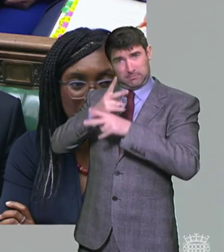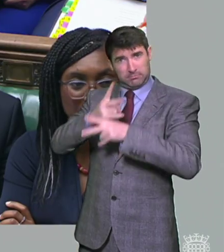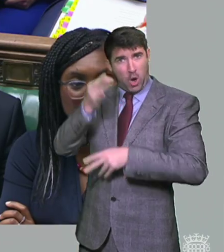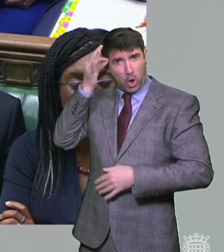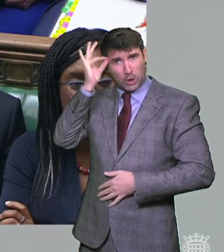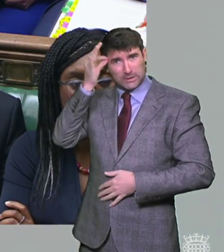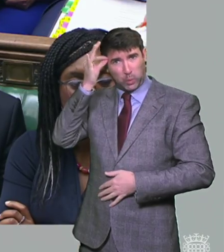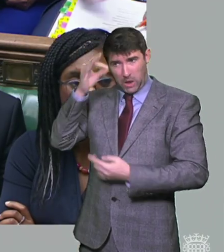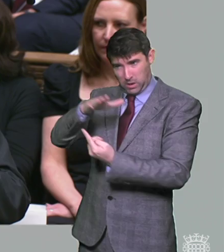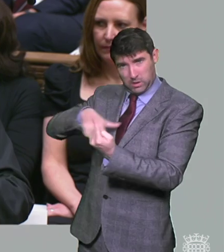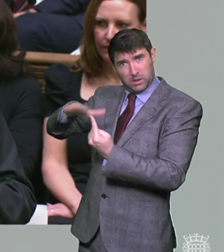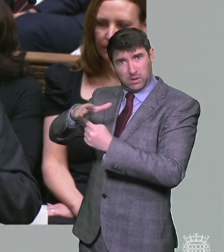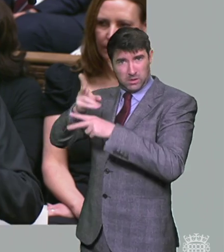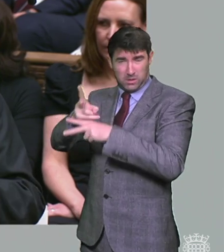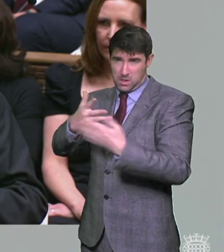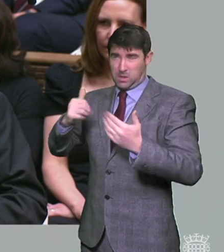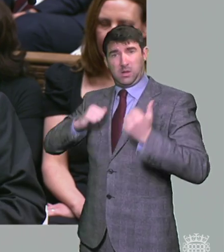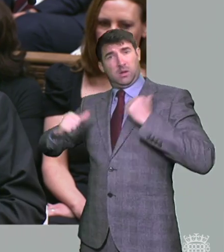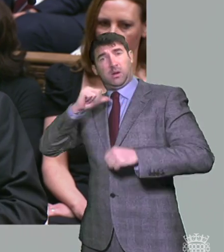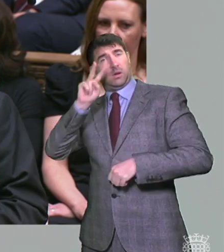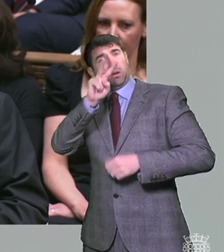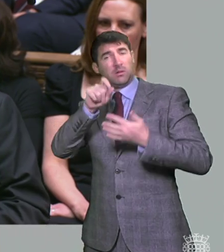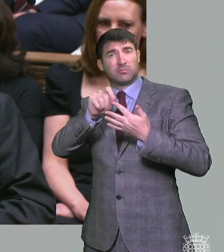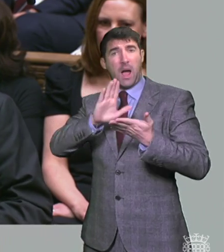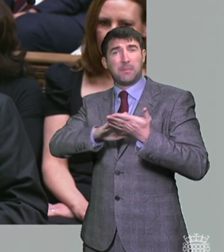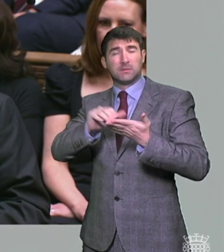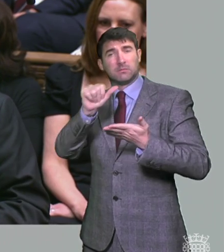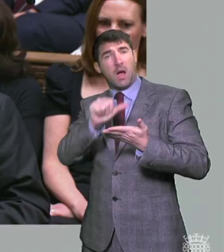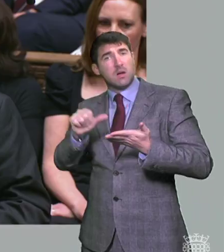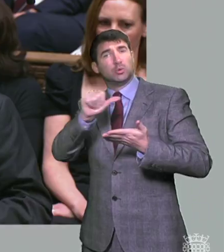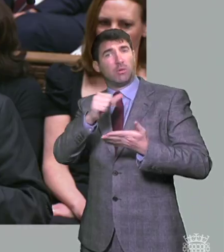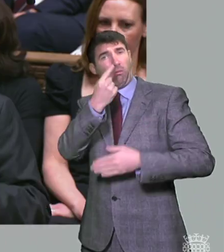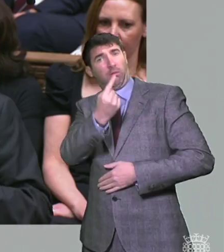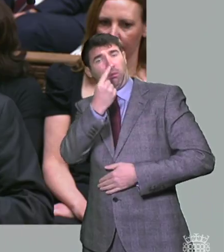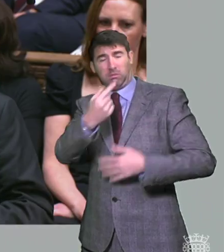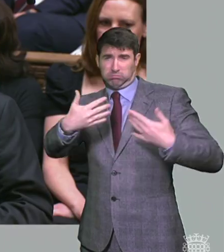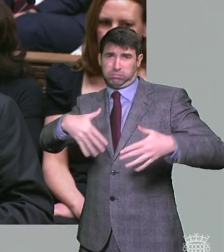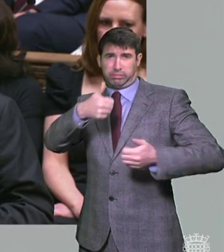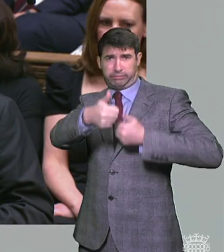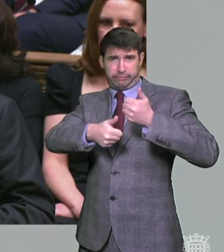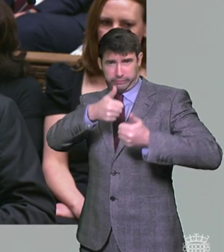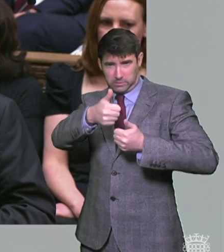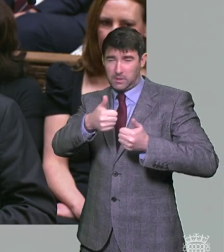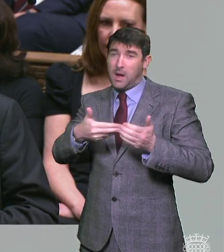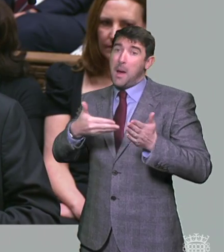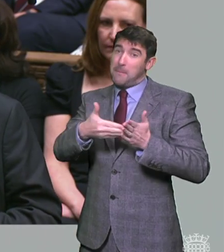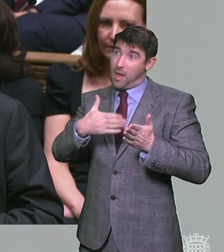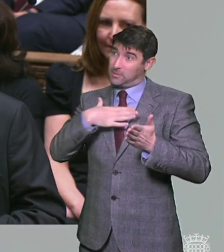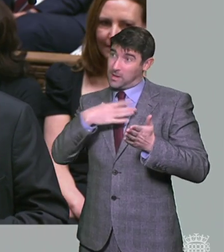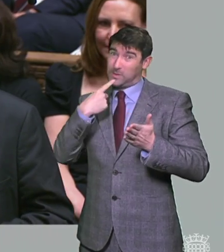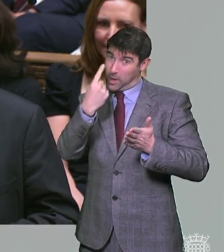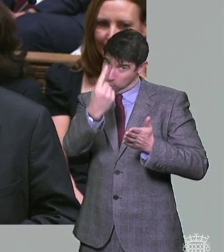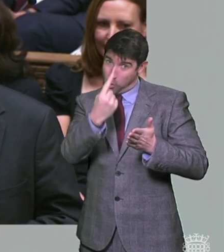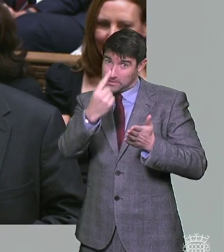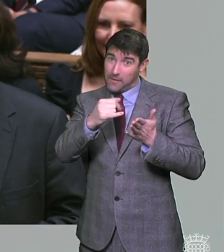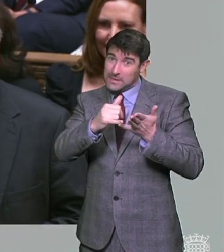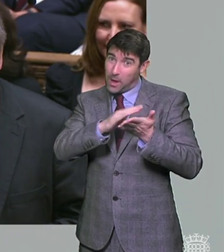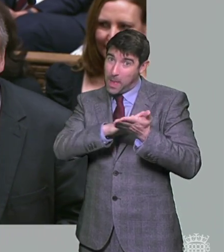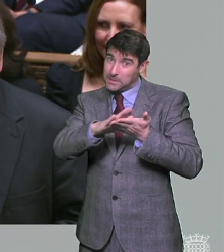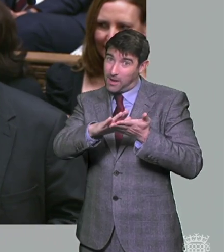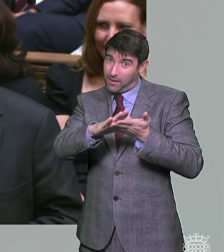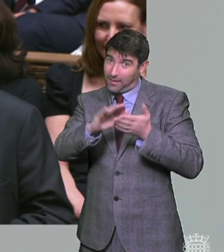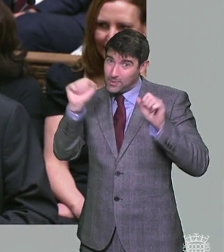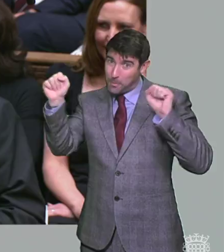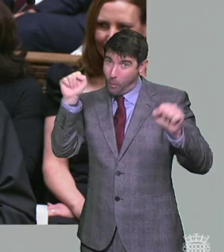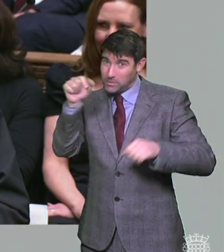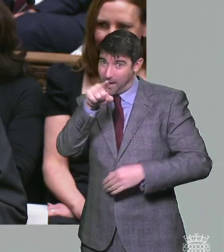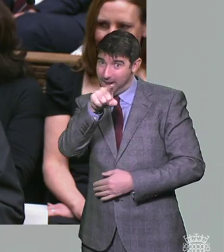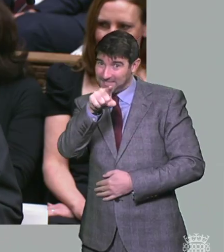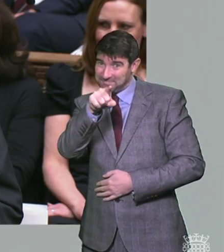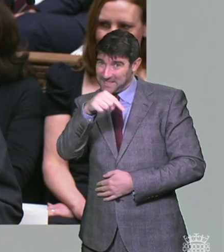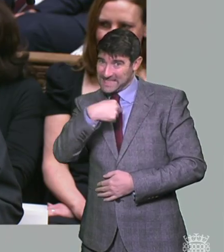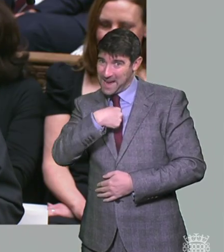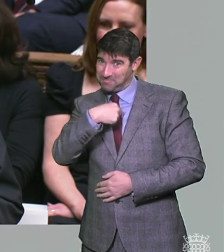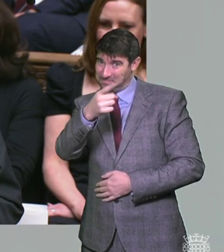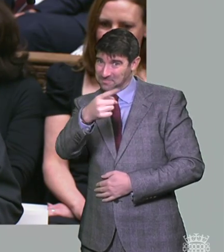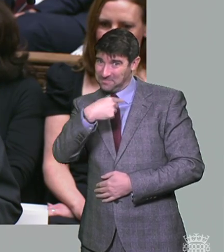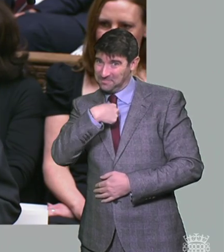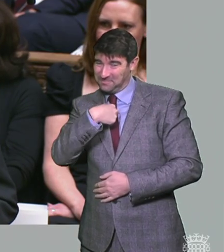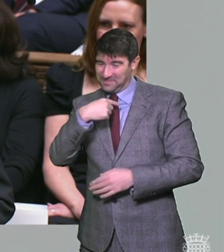I also take some pride in welcoming a fellow Southampton, or Saints, supporter into No.